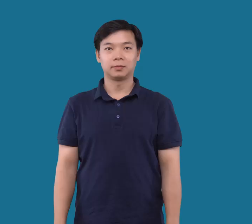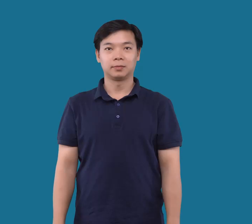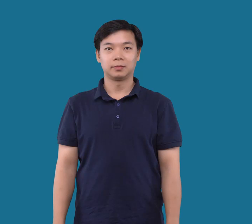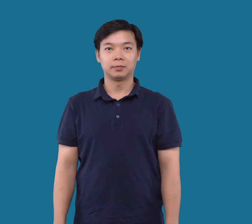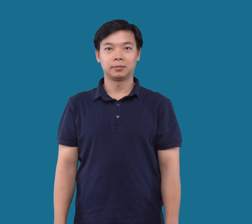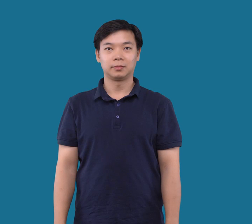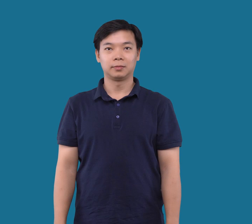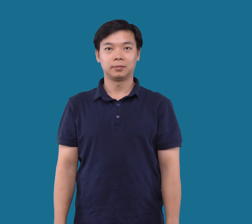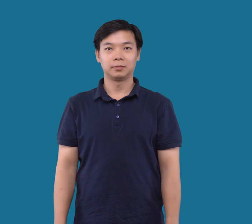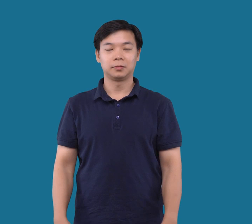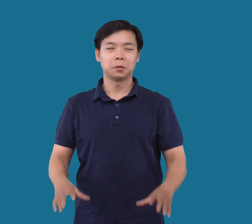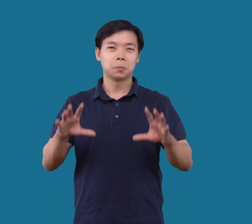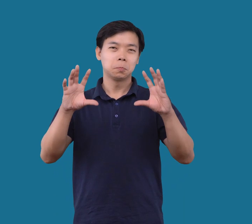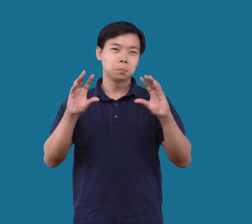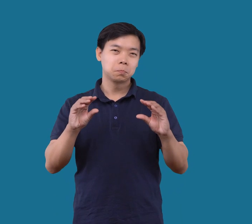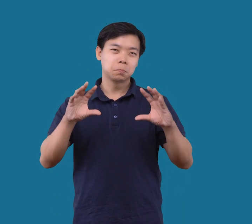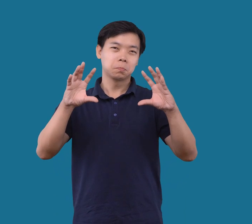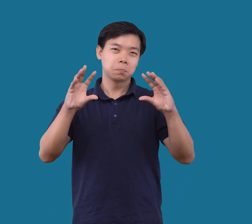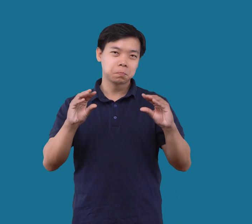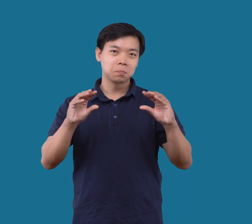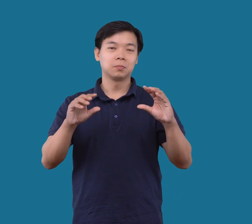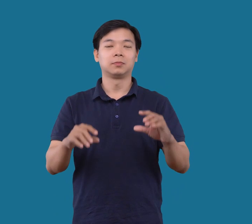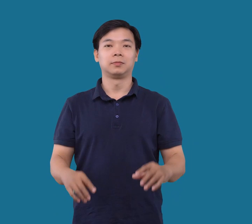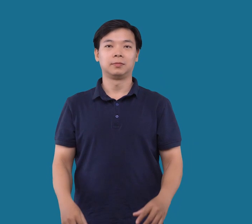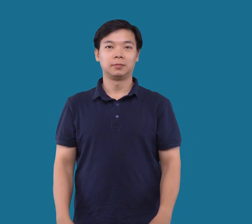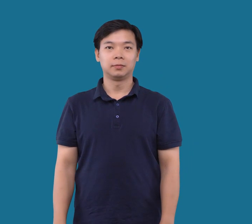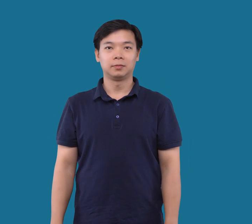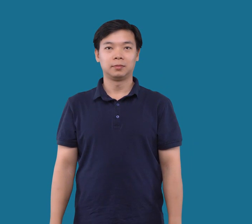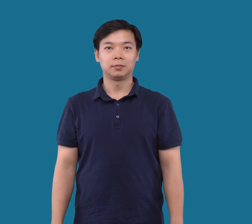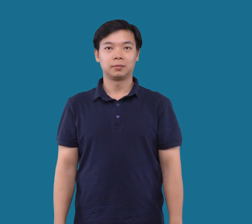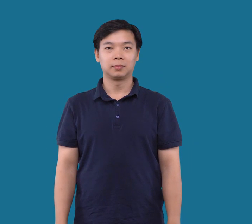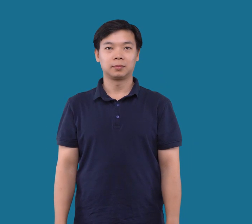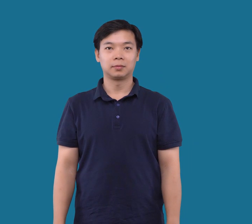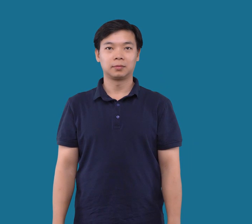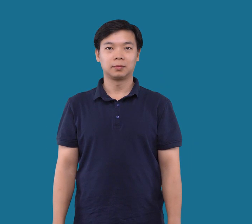đệm